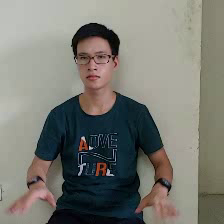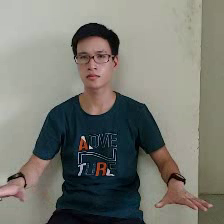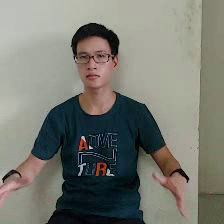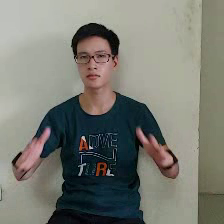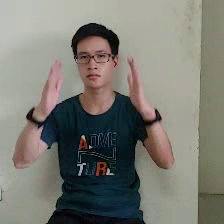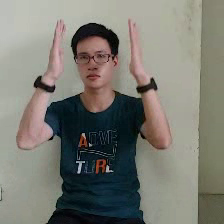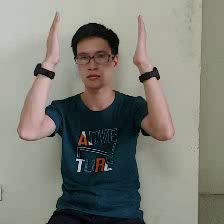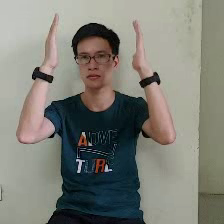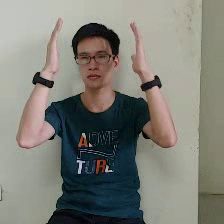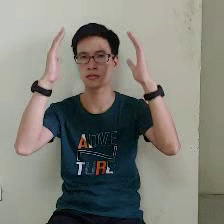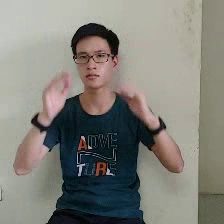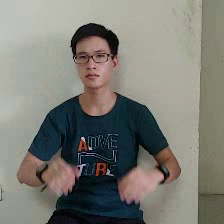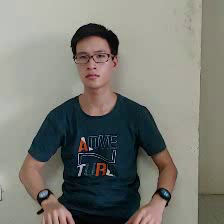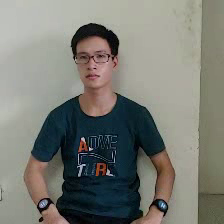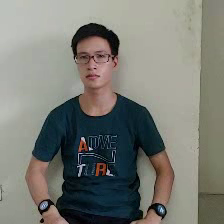Chạy